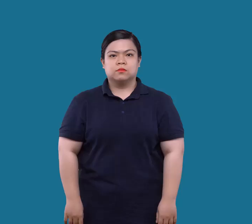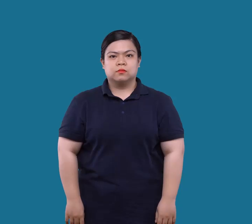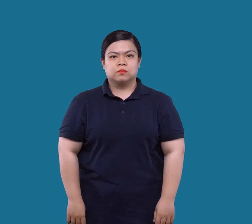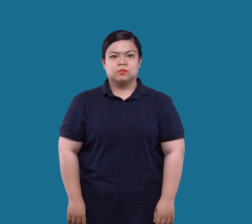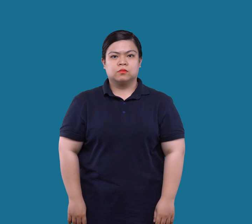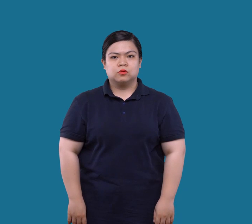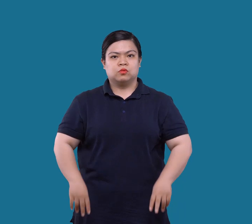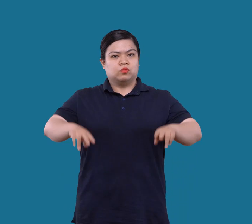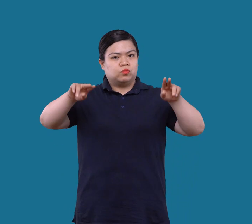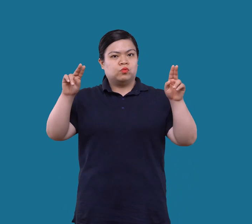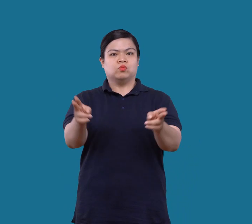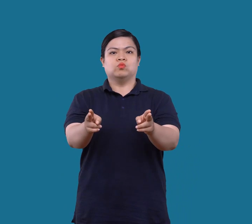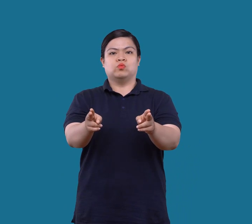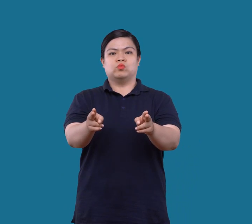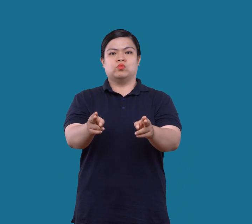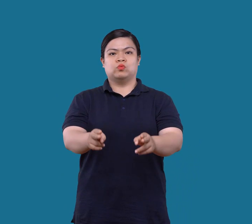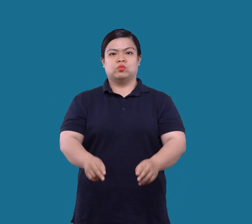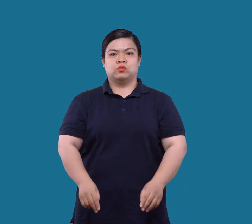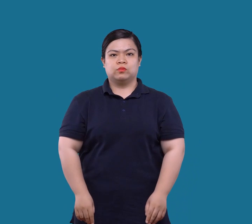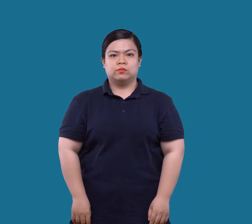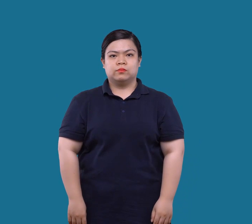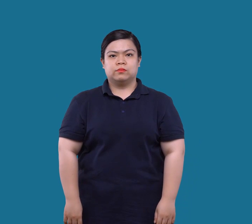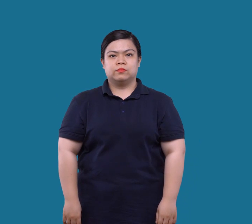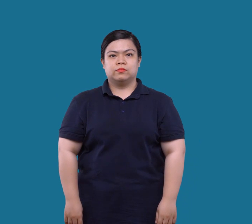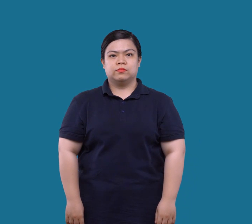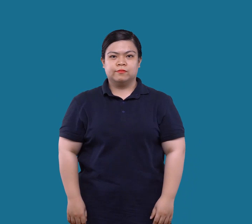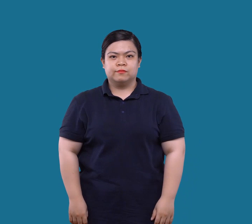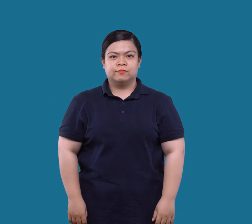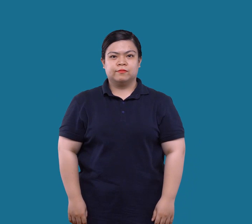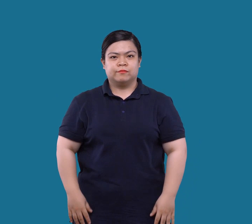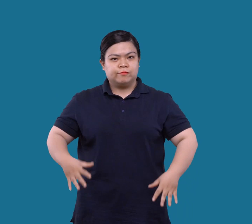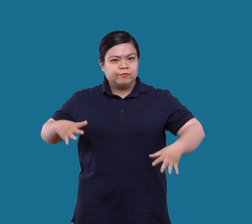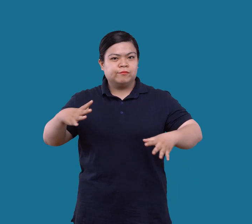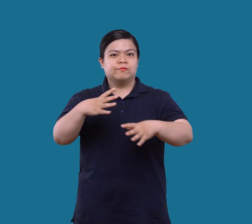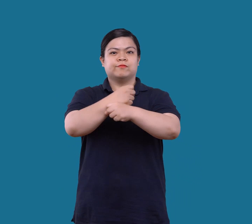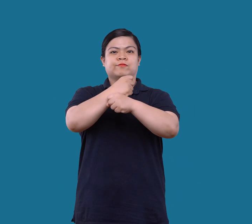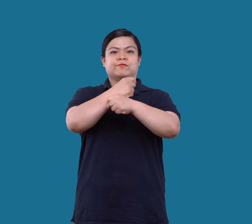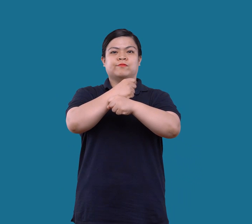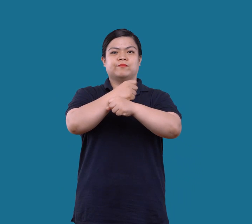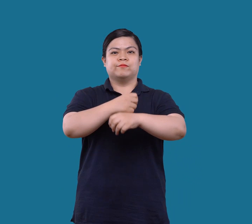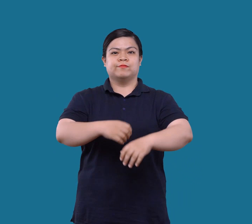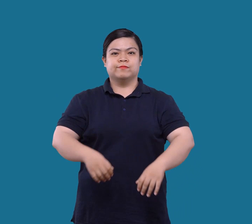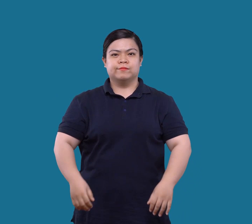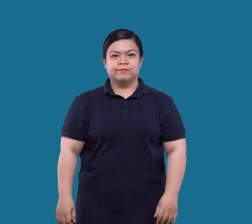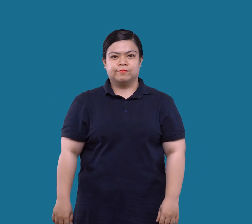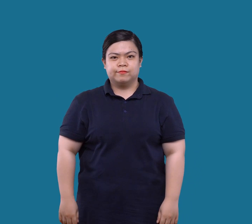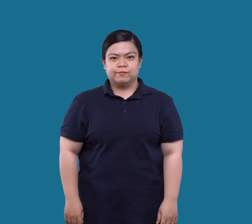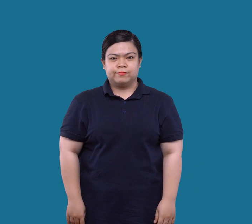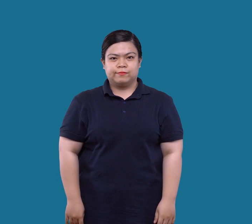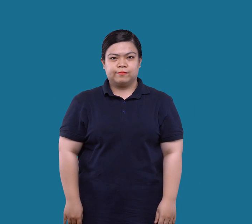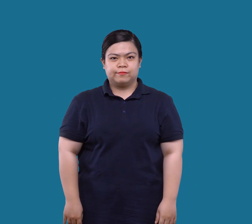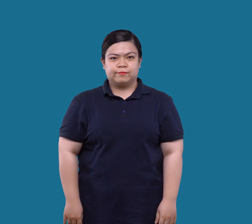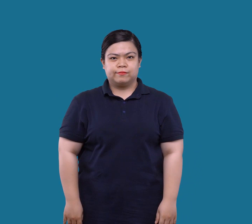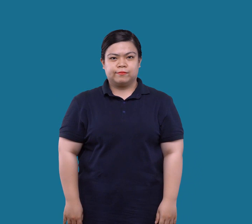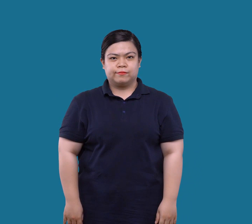tóm tắt